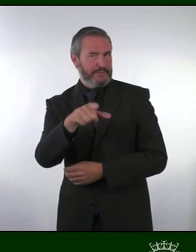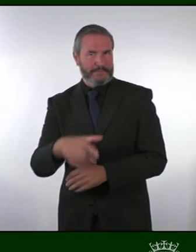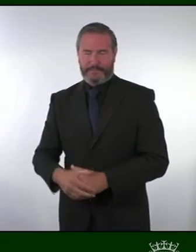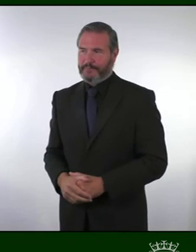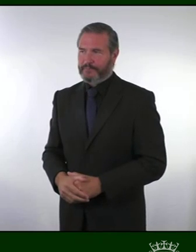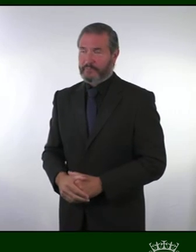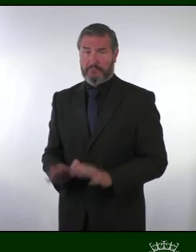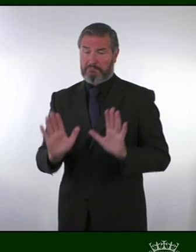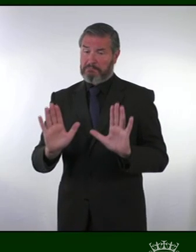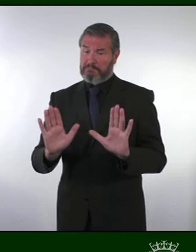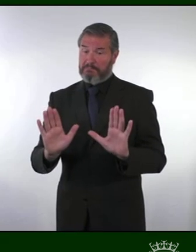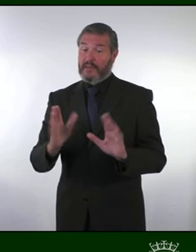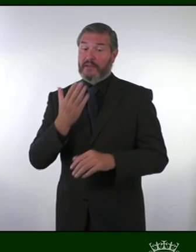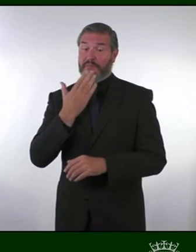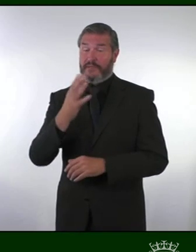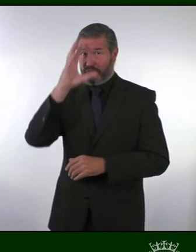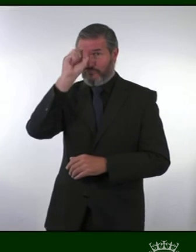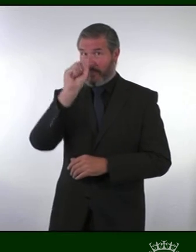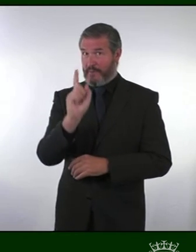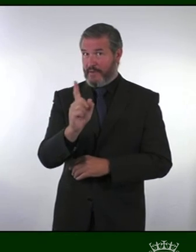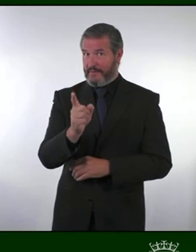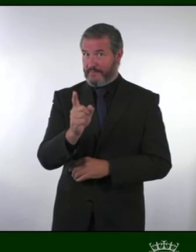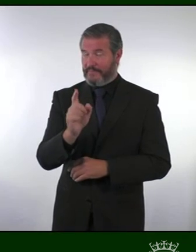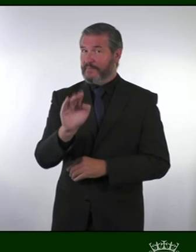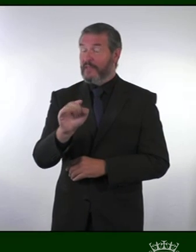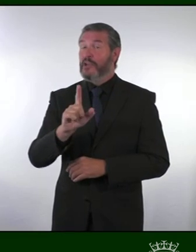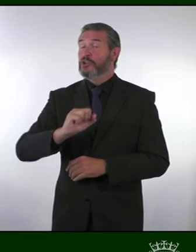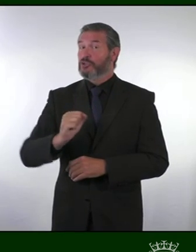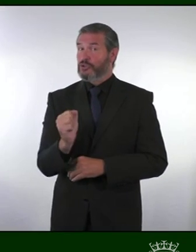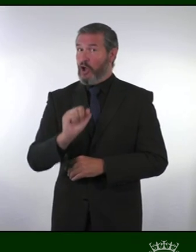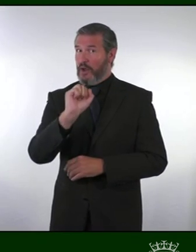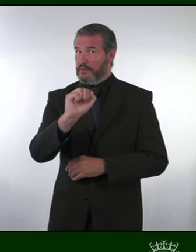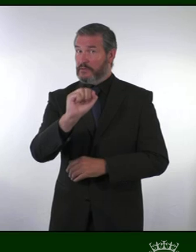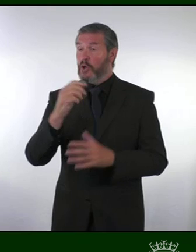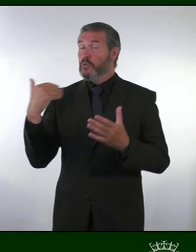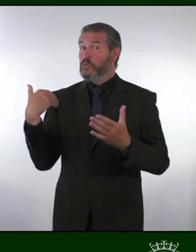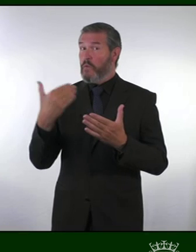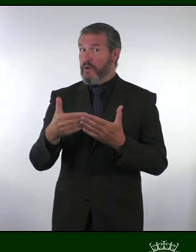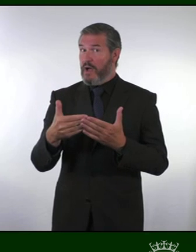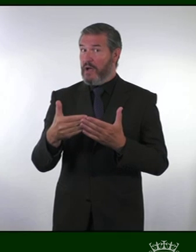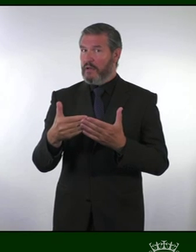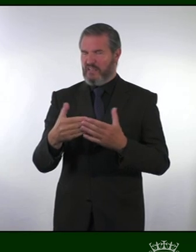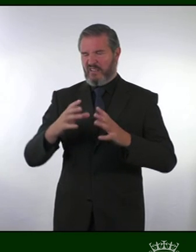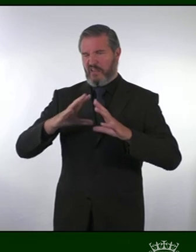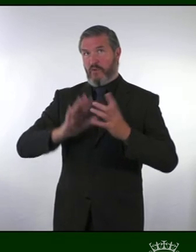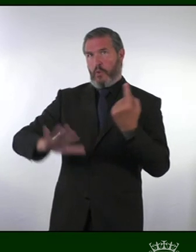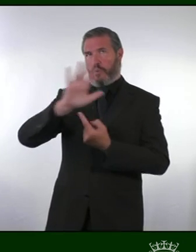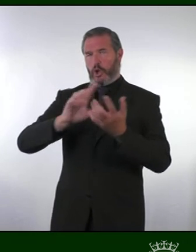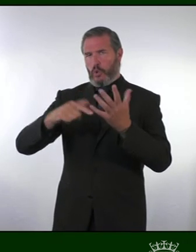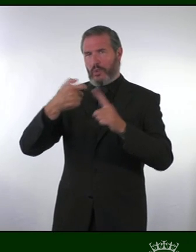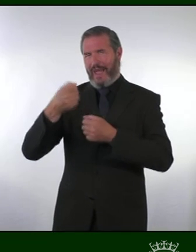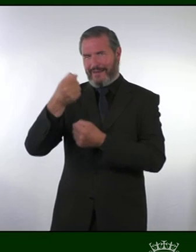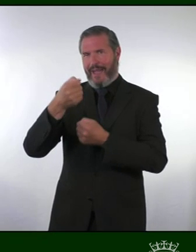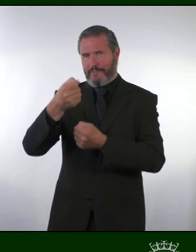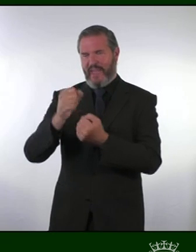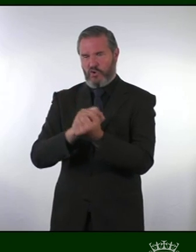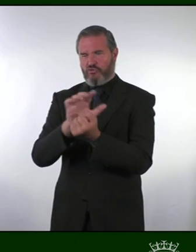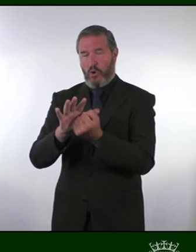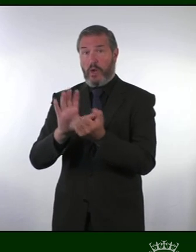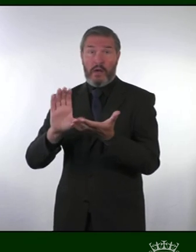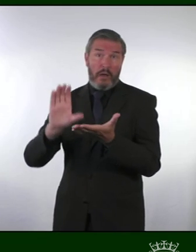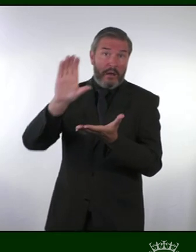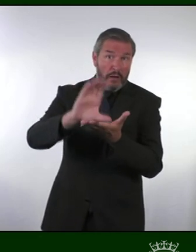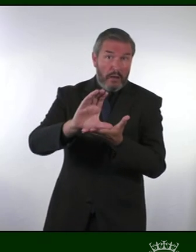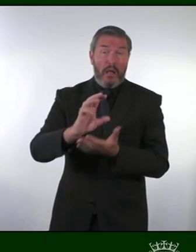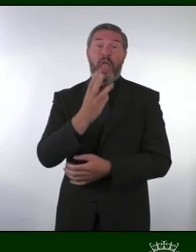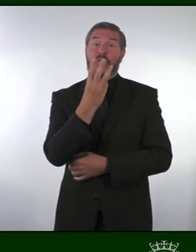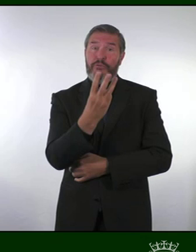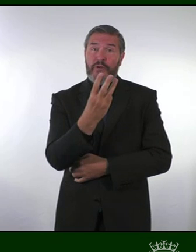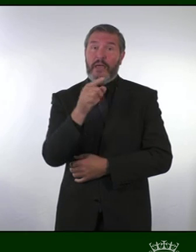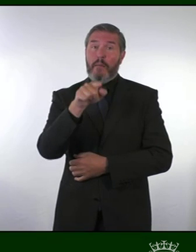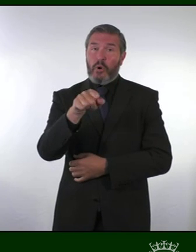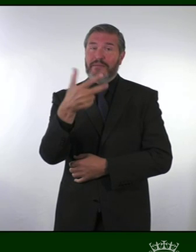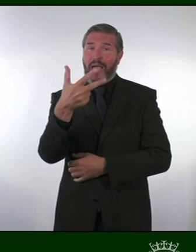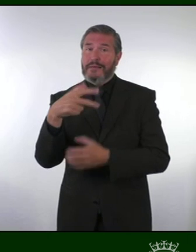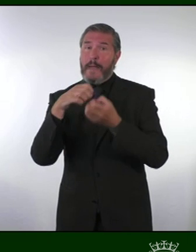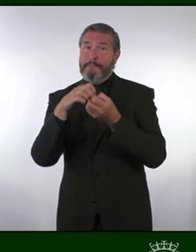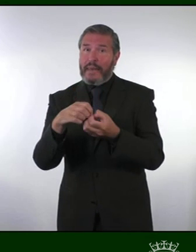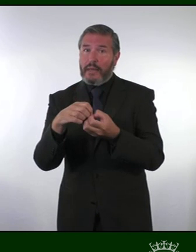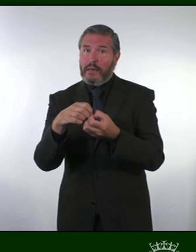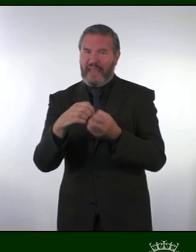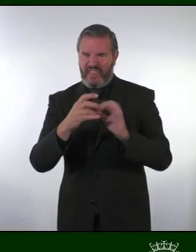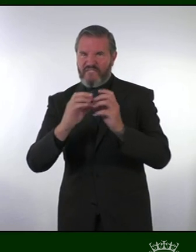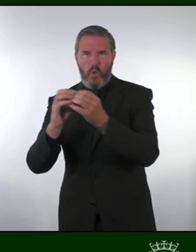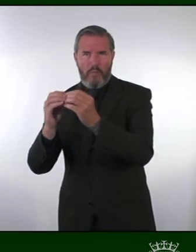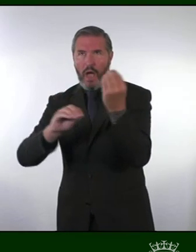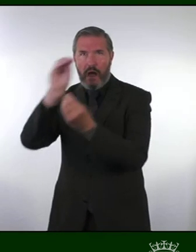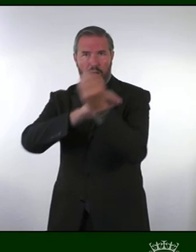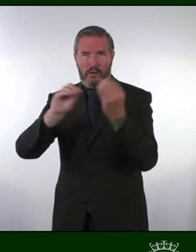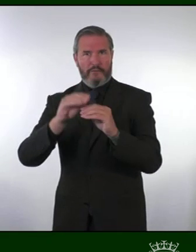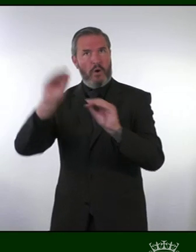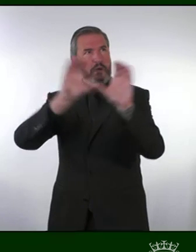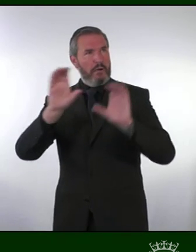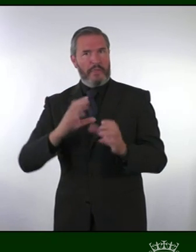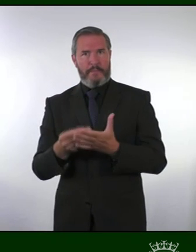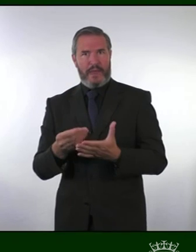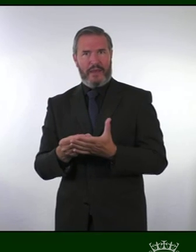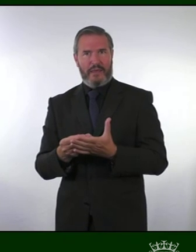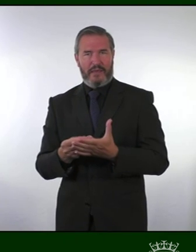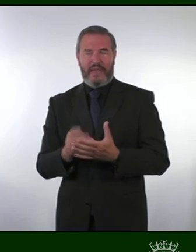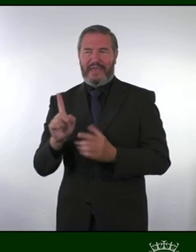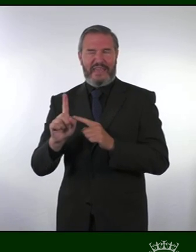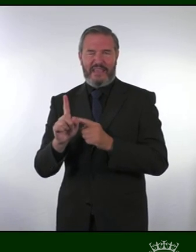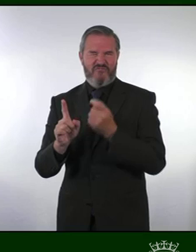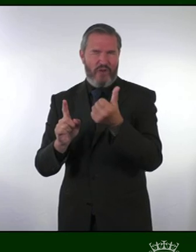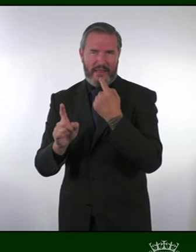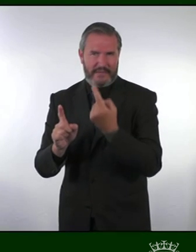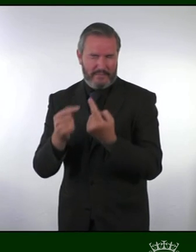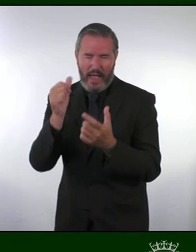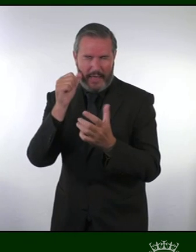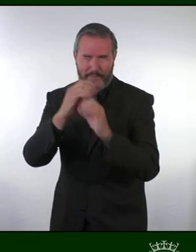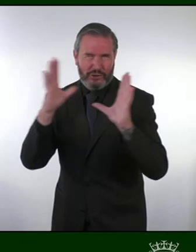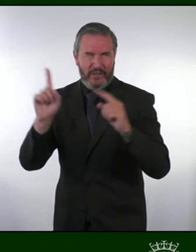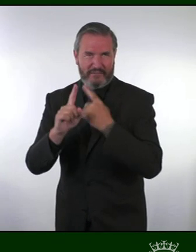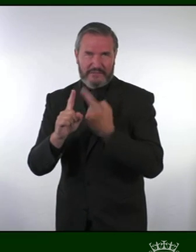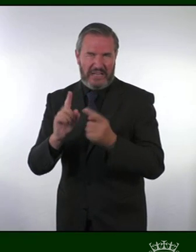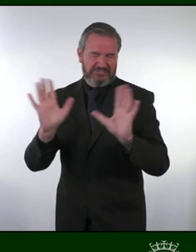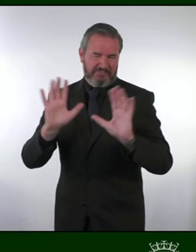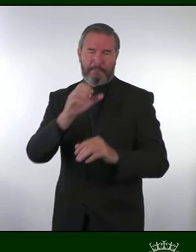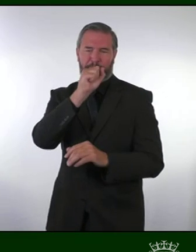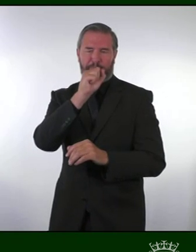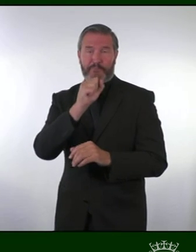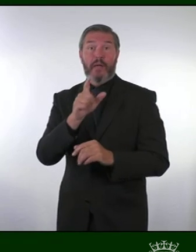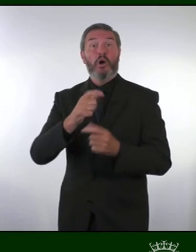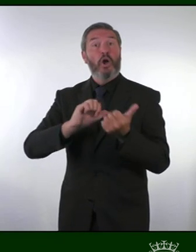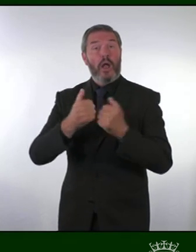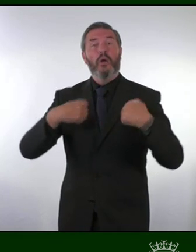I respectfully remind the right honourable Gentleman that, as part of our UK campaign against the coronavirus, Scotland has so far received £3.8 billion in Barnett consequentials—a fact that I am sure is seldom off his lips in his discussions with SNP colleagues.